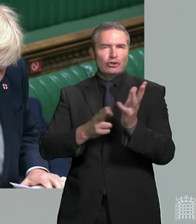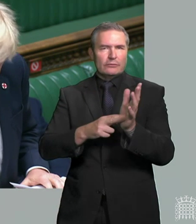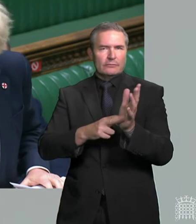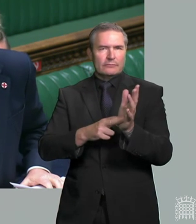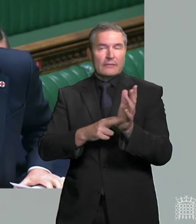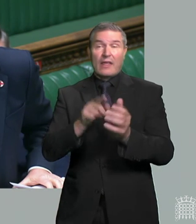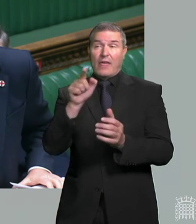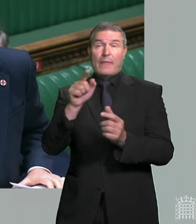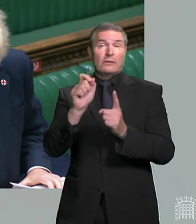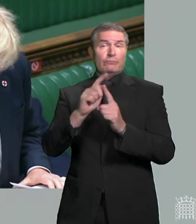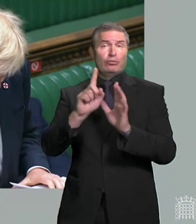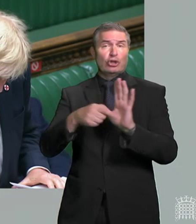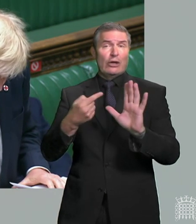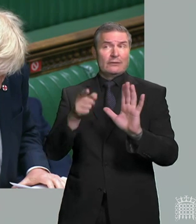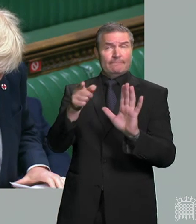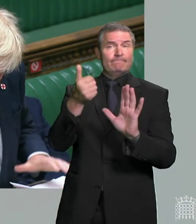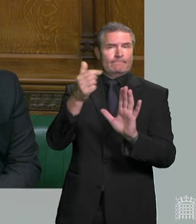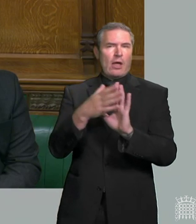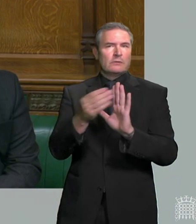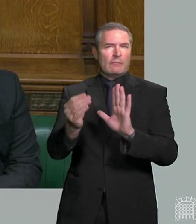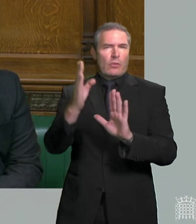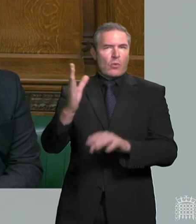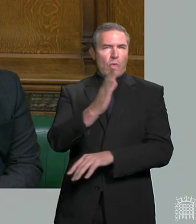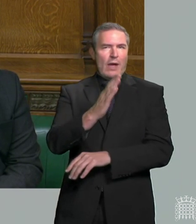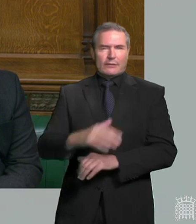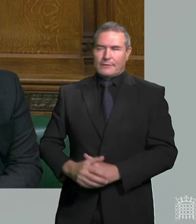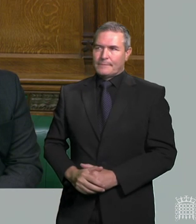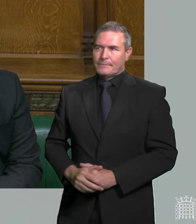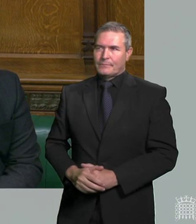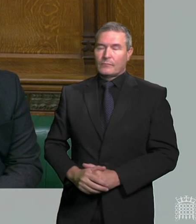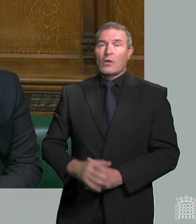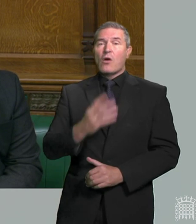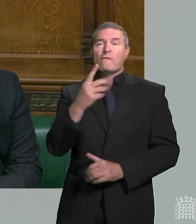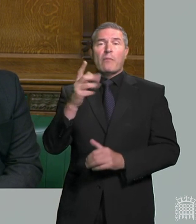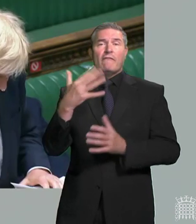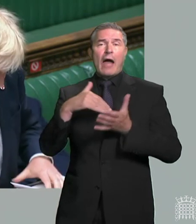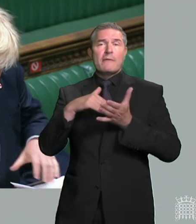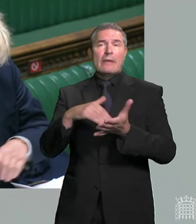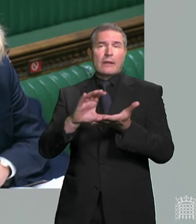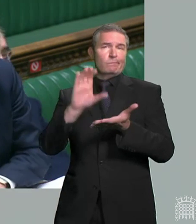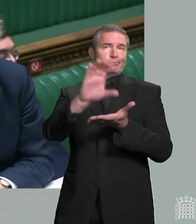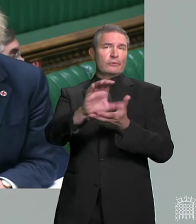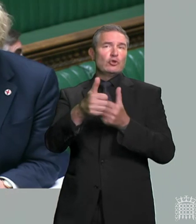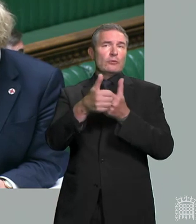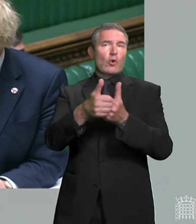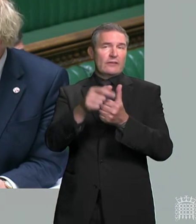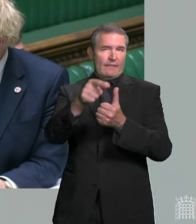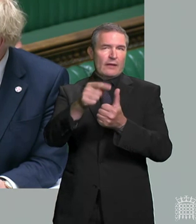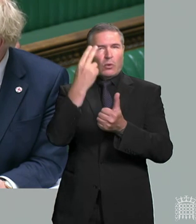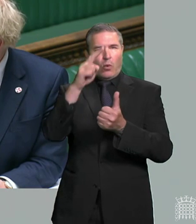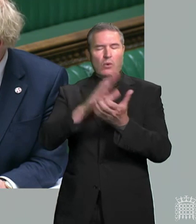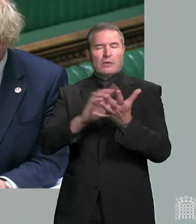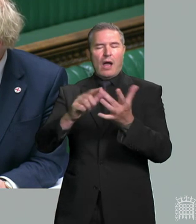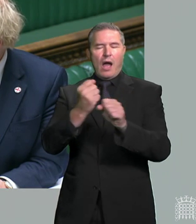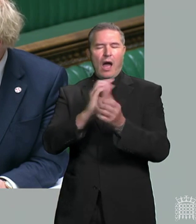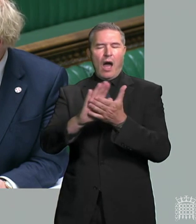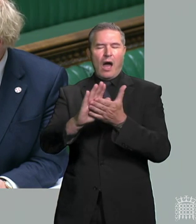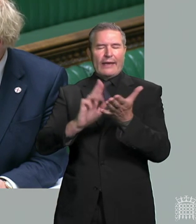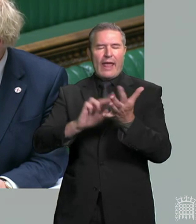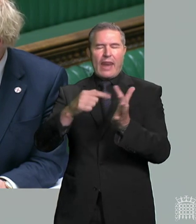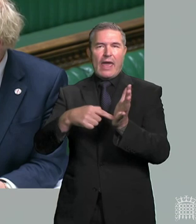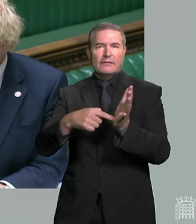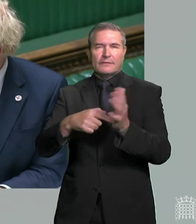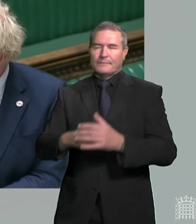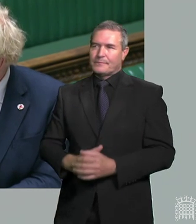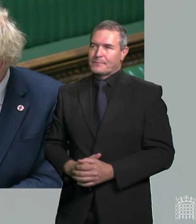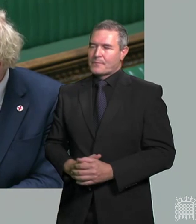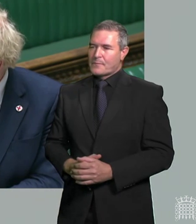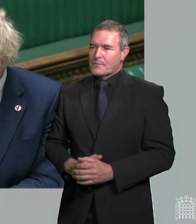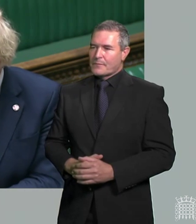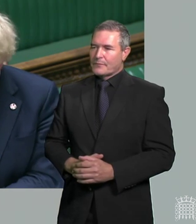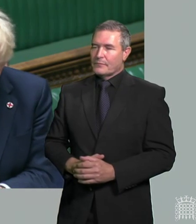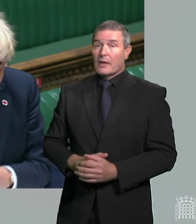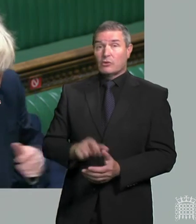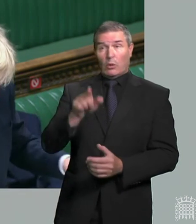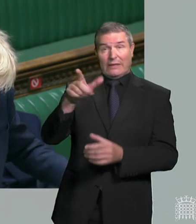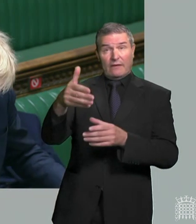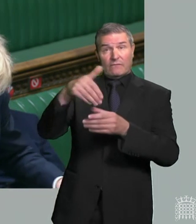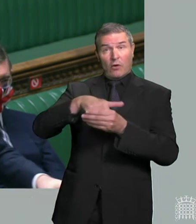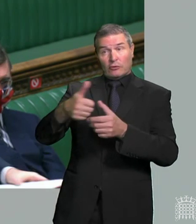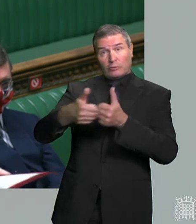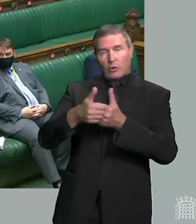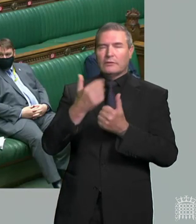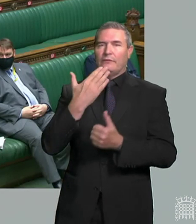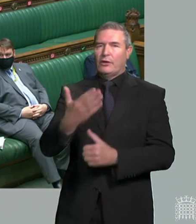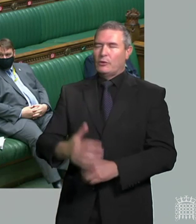The HyNet project is an excellent example. We have already put £45 million into supporting the HyNet project, kickstarting our hydrogen capture and storage, and I thank my honourable Friend for his support.